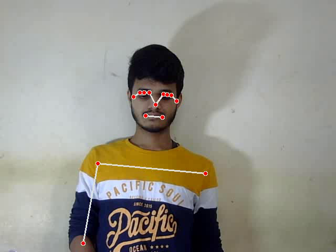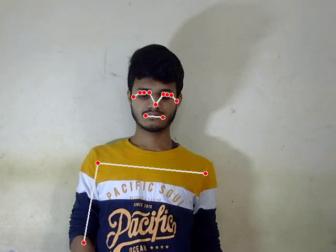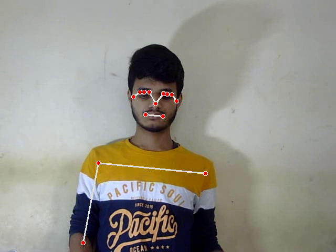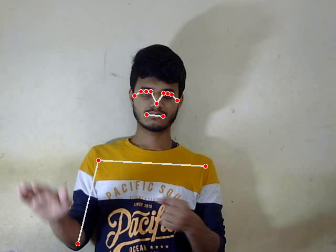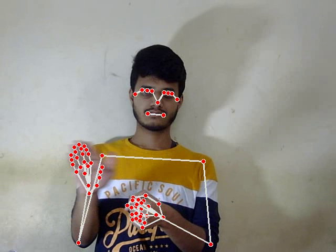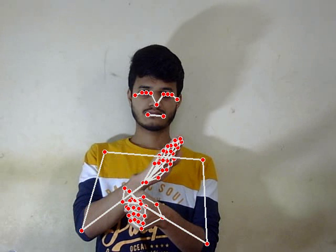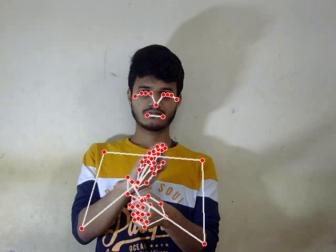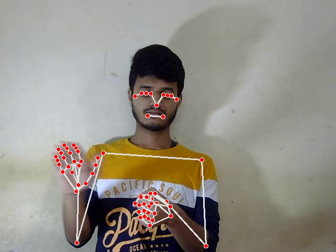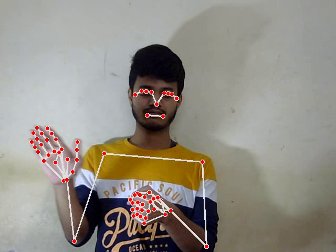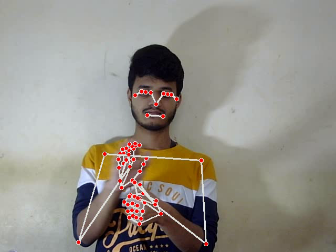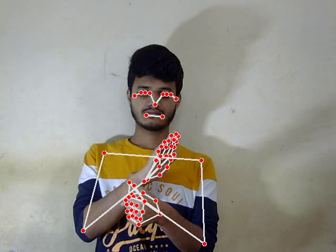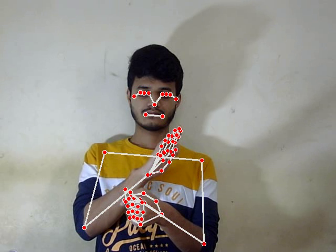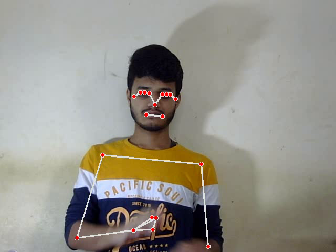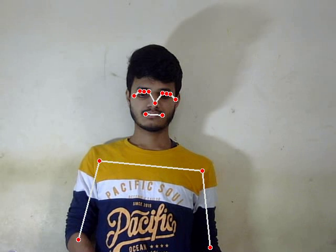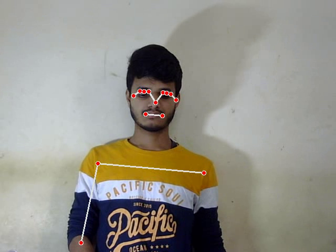busy